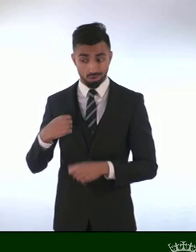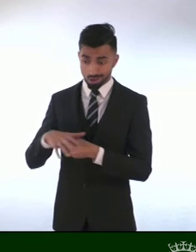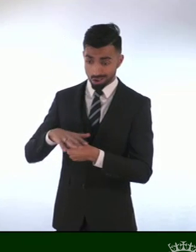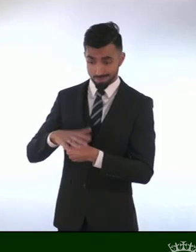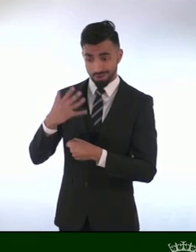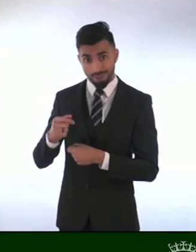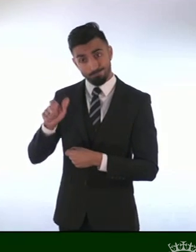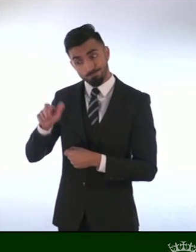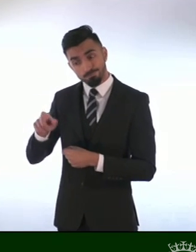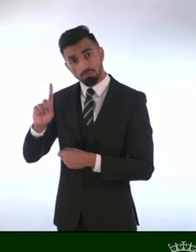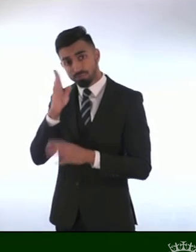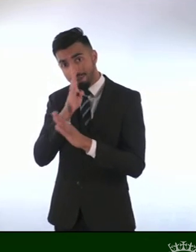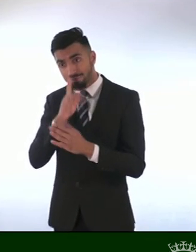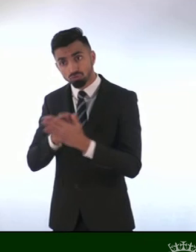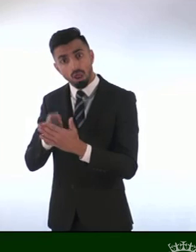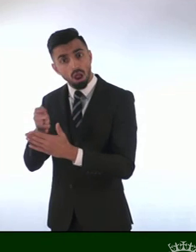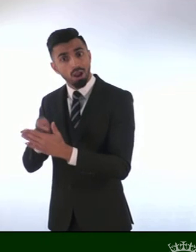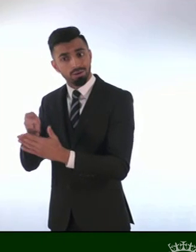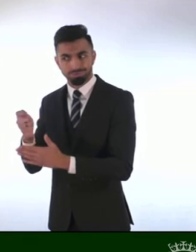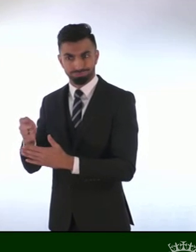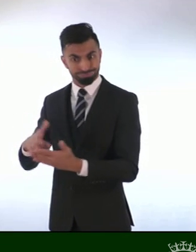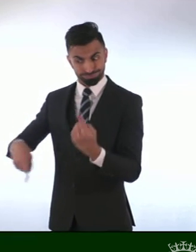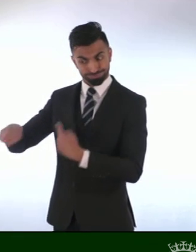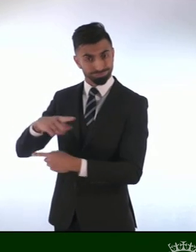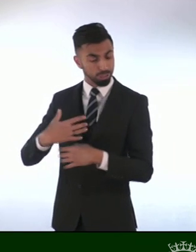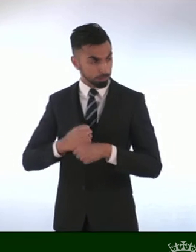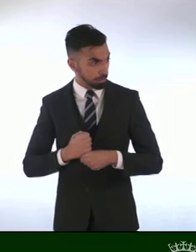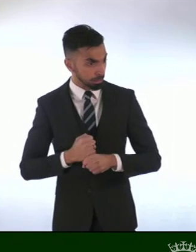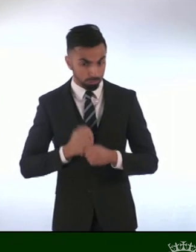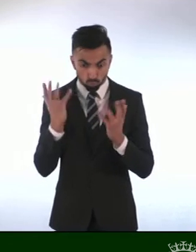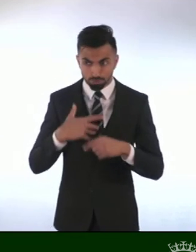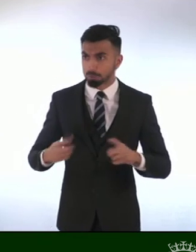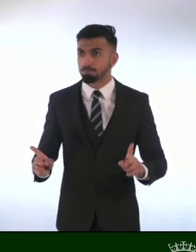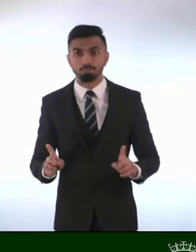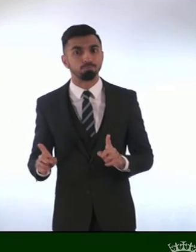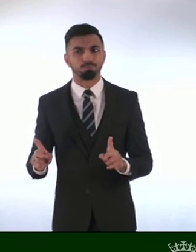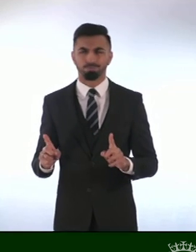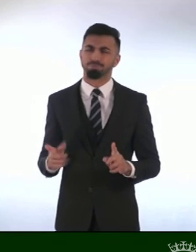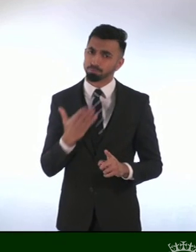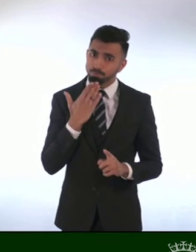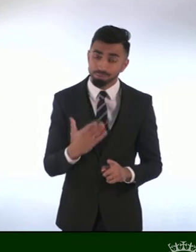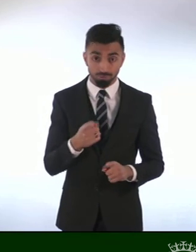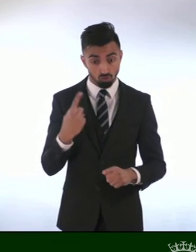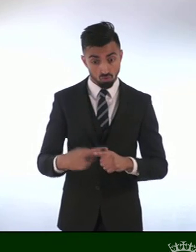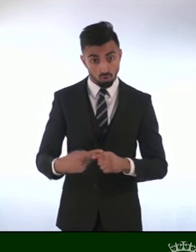They need something to be said urgently about this issue, so I hope that the Government will say something as soon as possible.